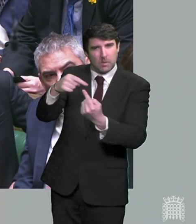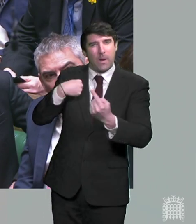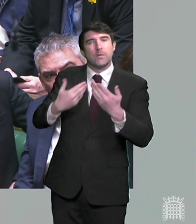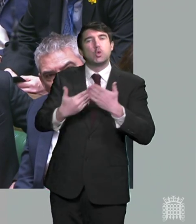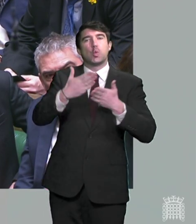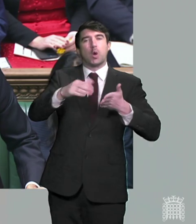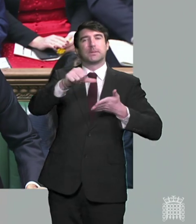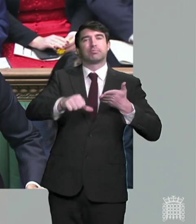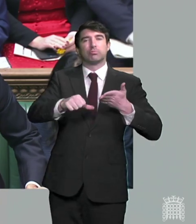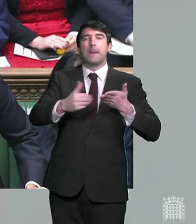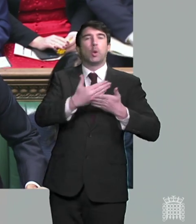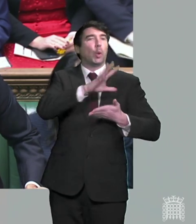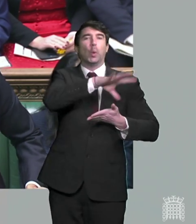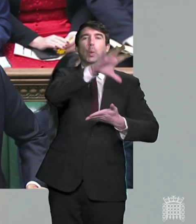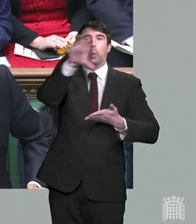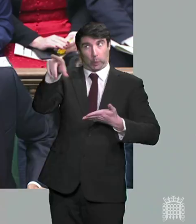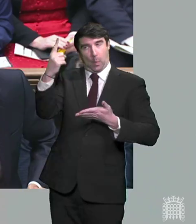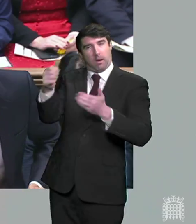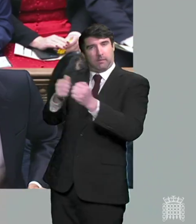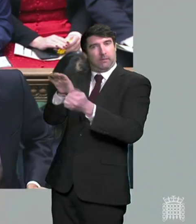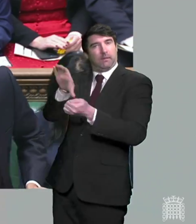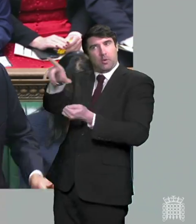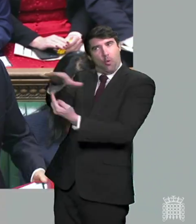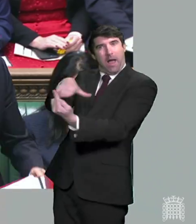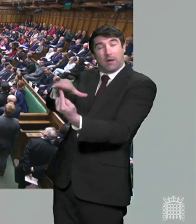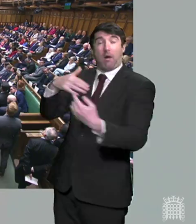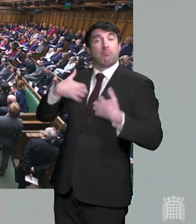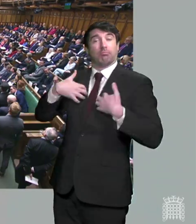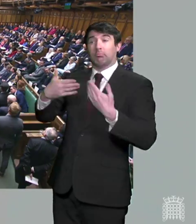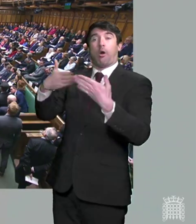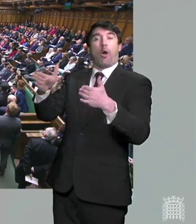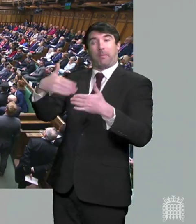I know that progress is being made, and I look forward to seeing the project come to completion.